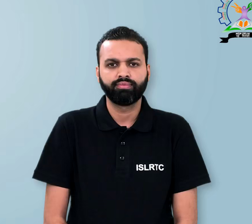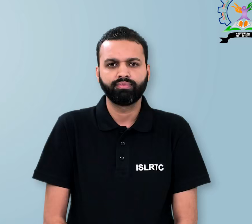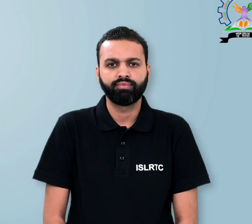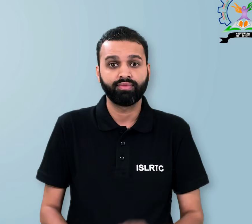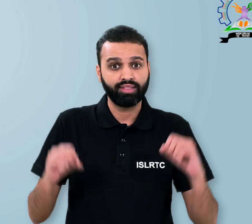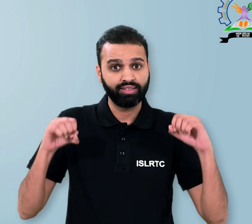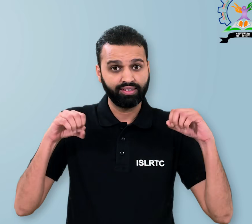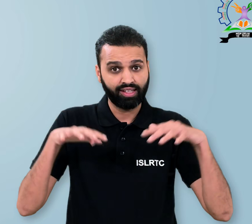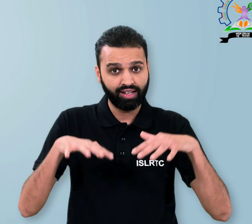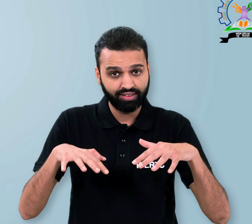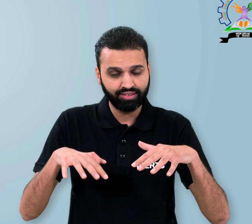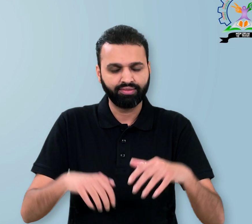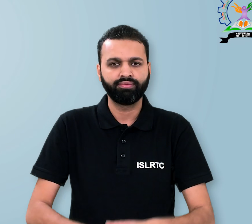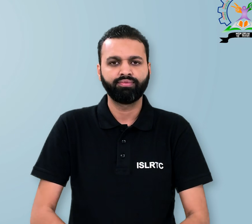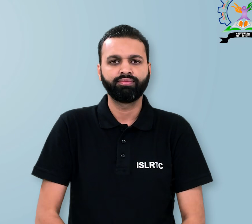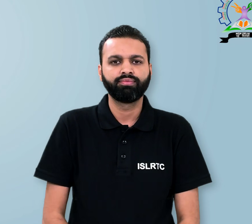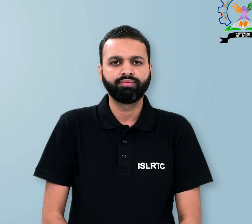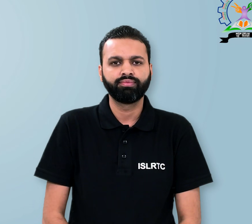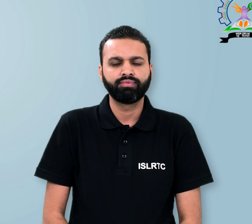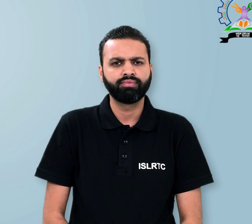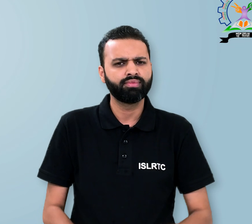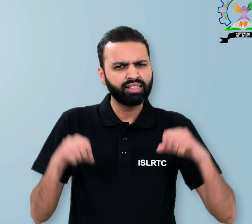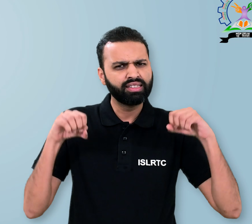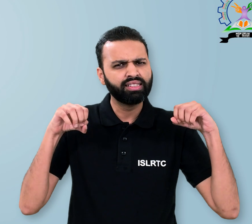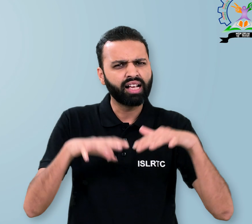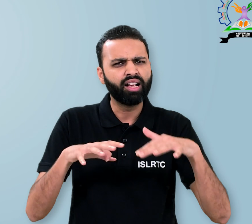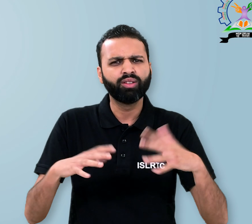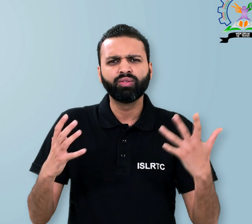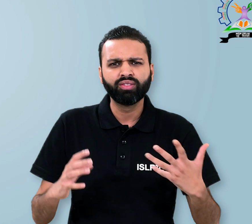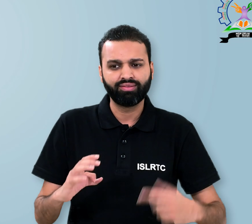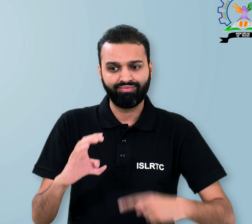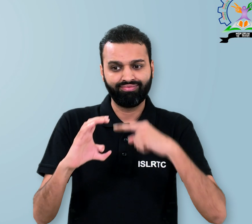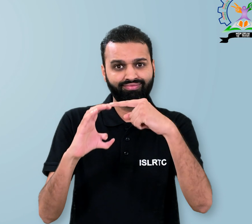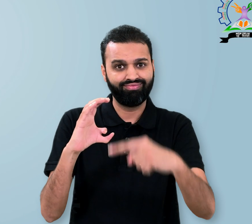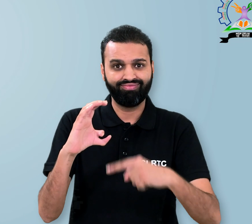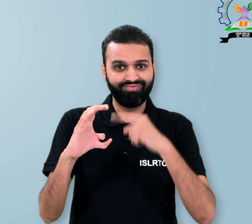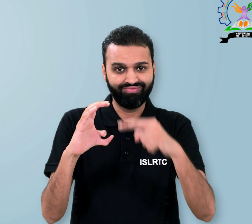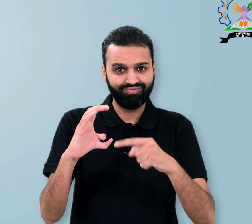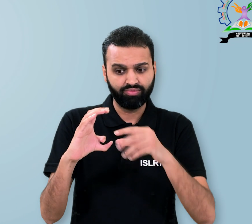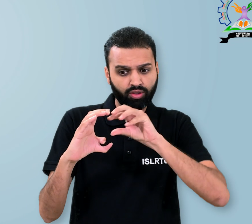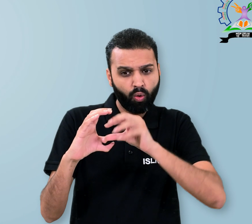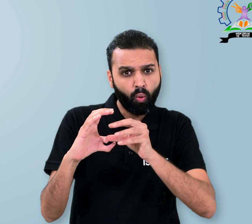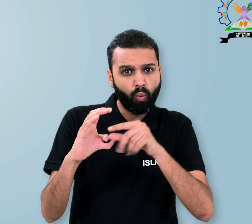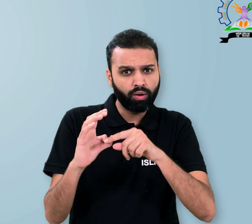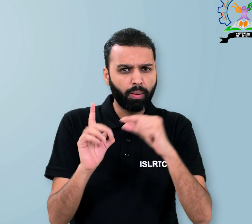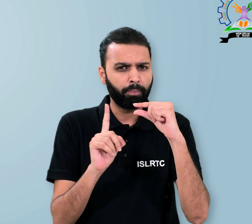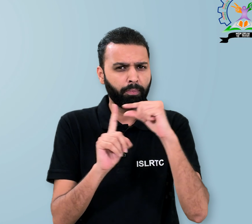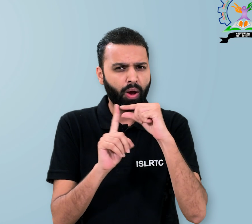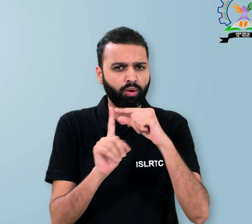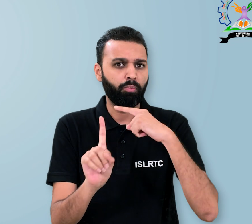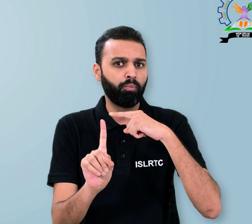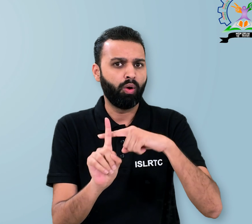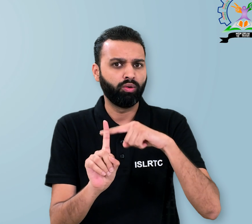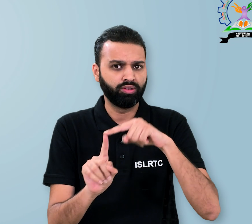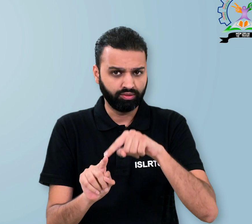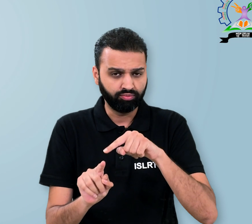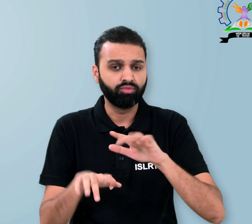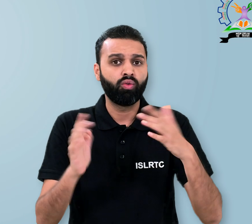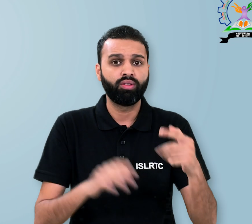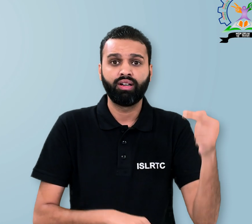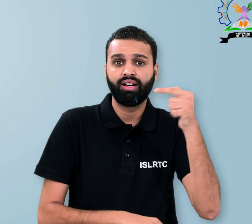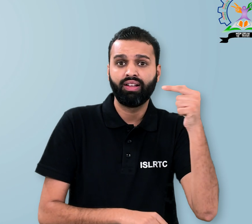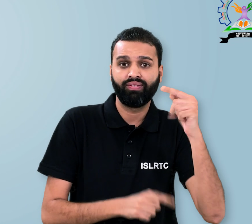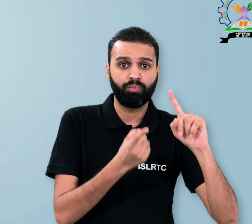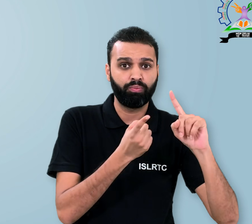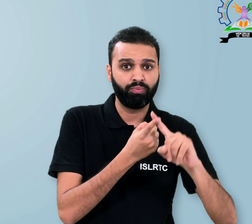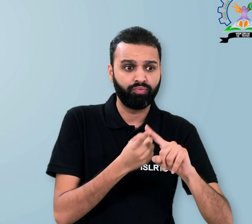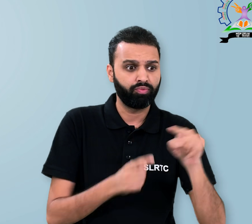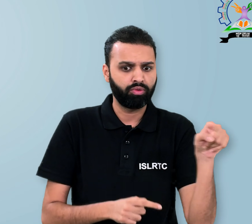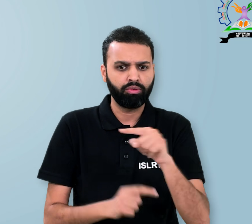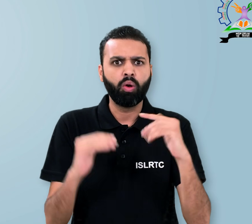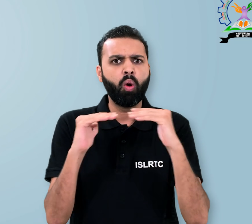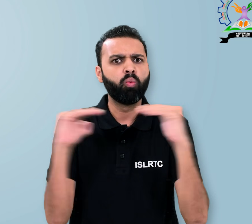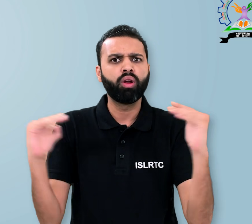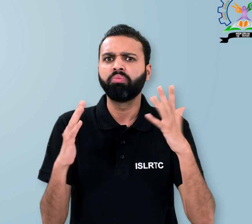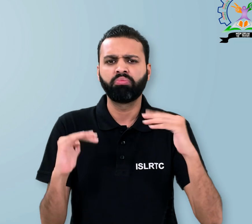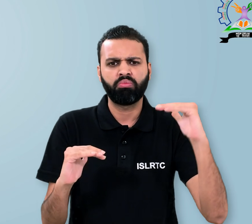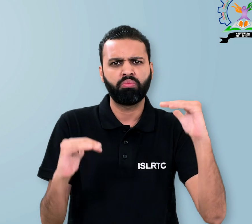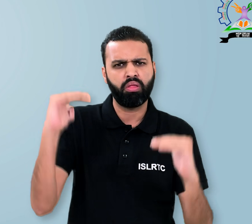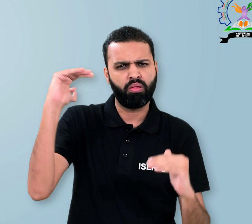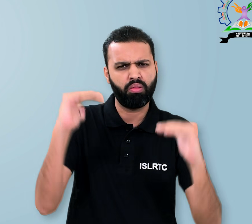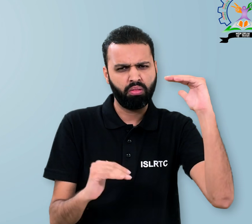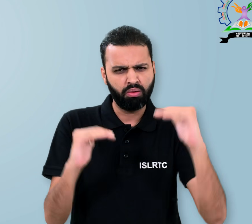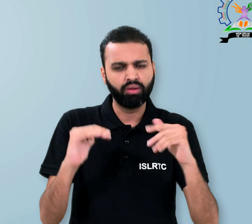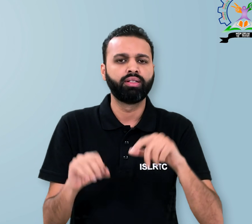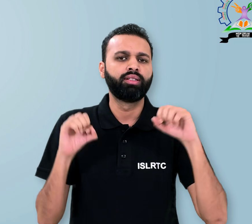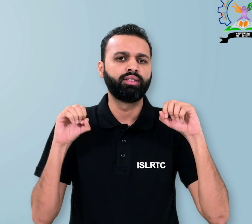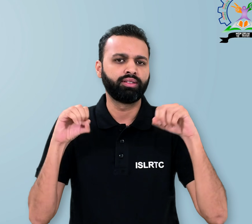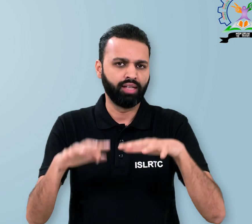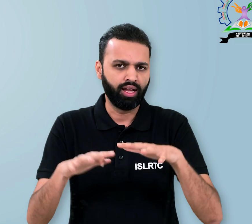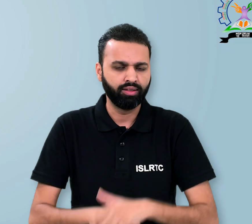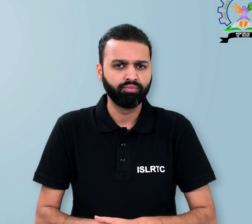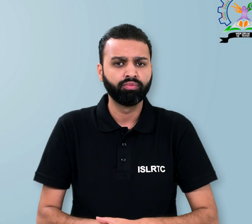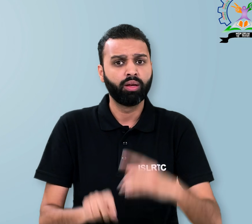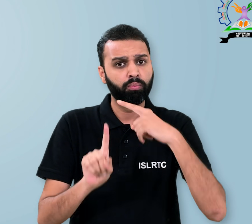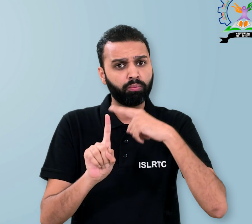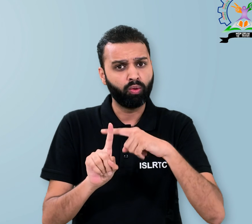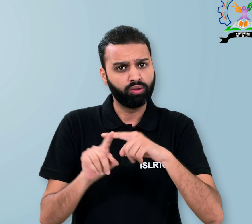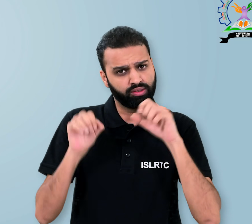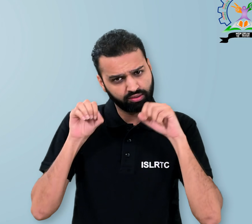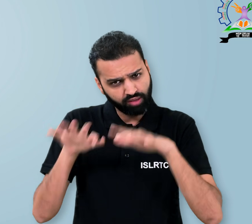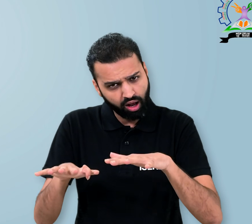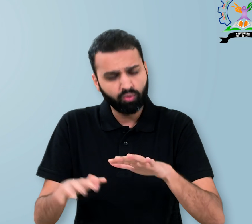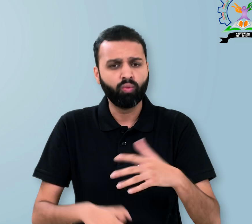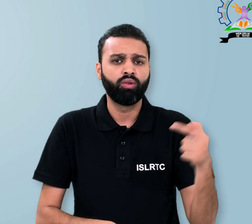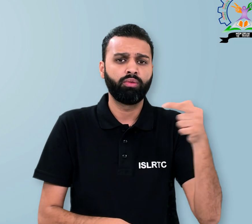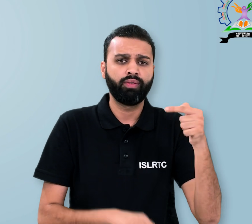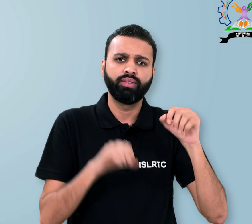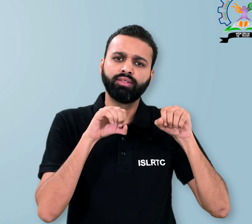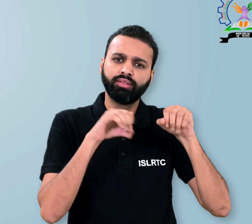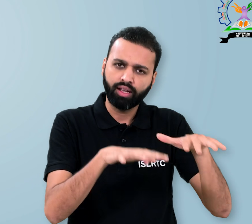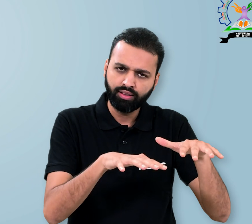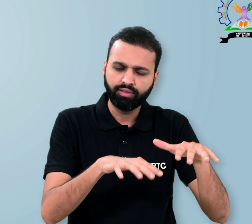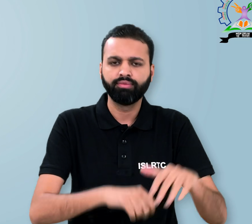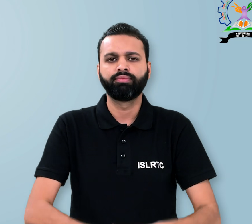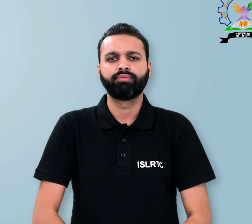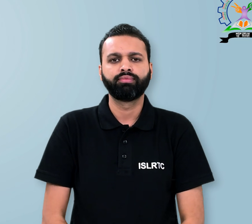Charge An electrical charge occurs whenever the number of protons in the nucleus differs from the number of electrons surrounding that nucleus. There may be positive or negative charge.